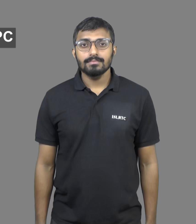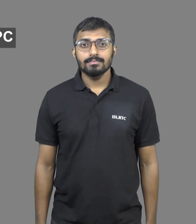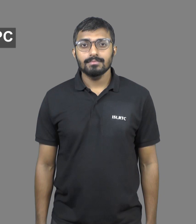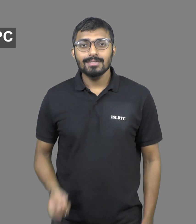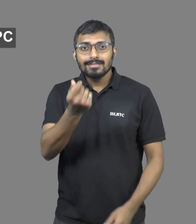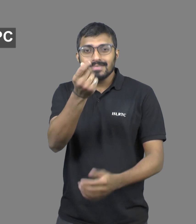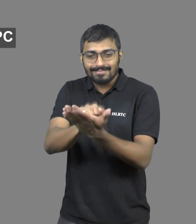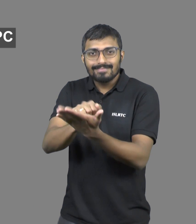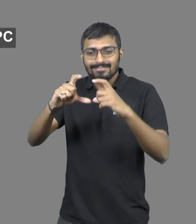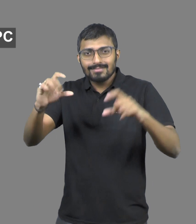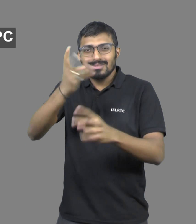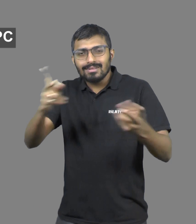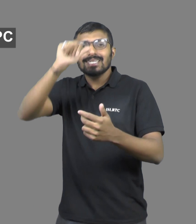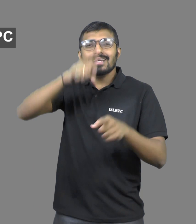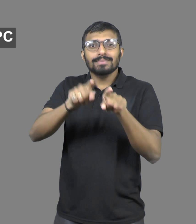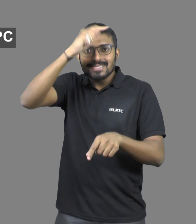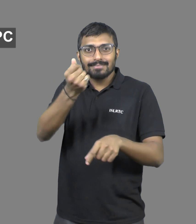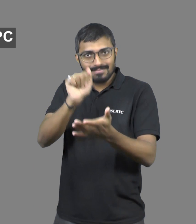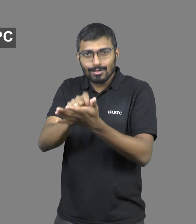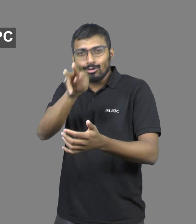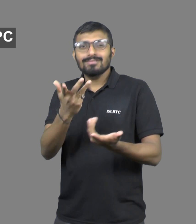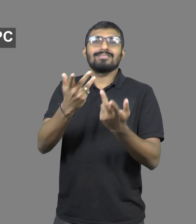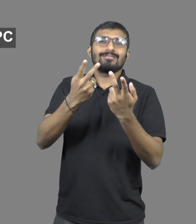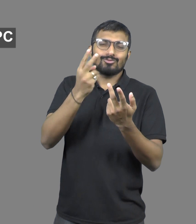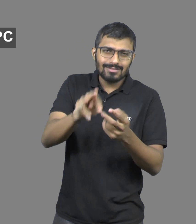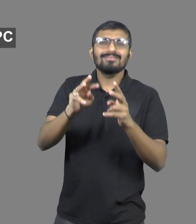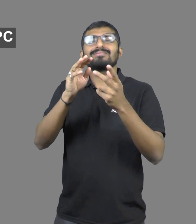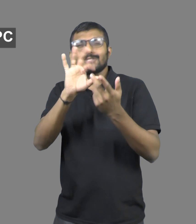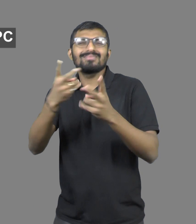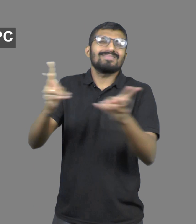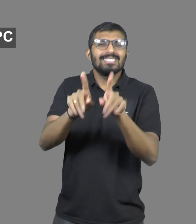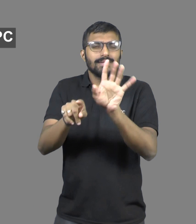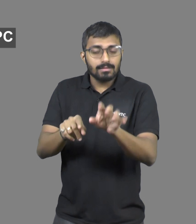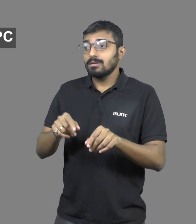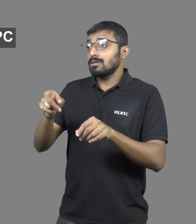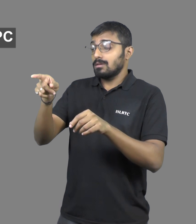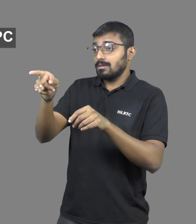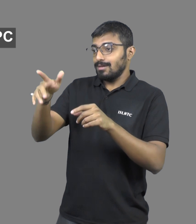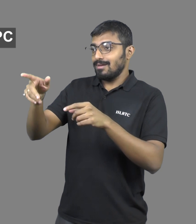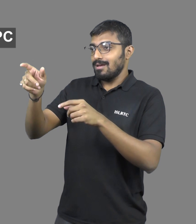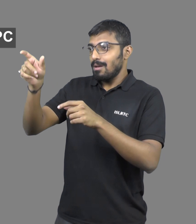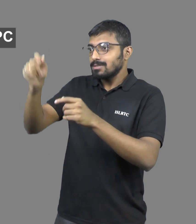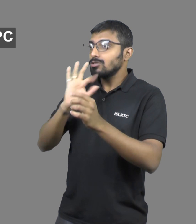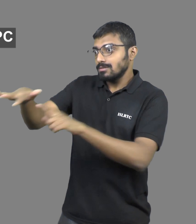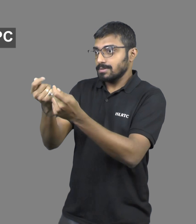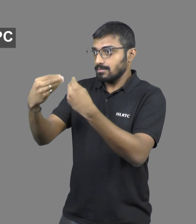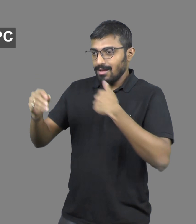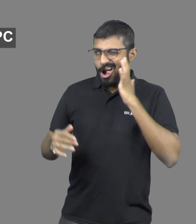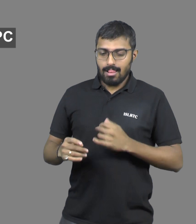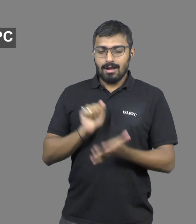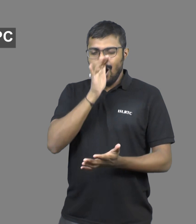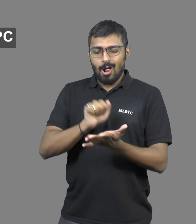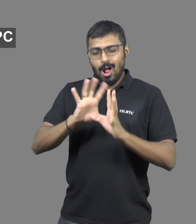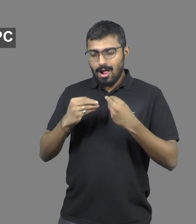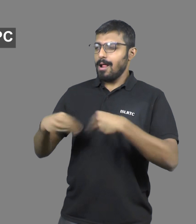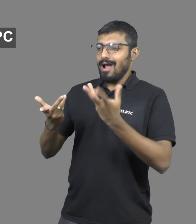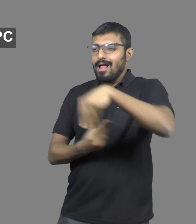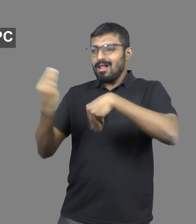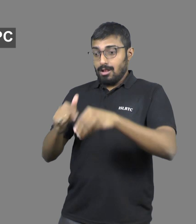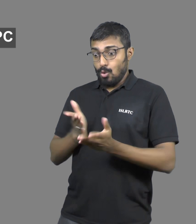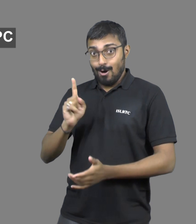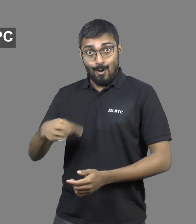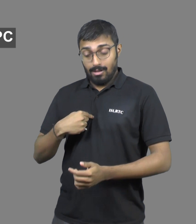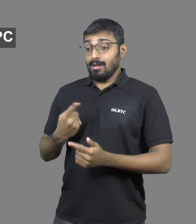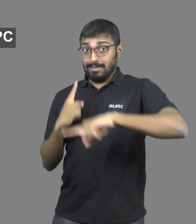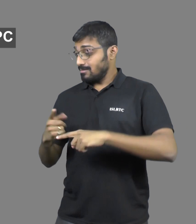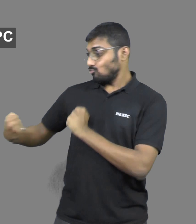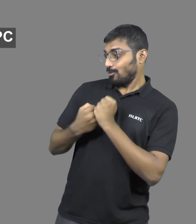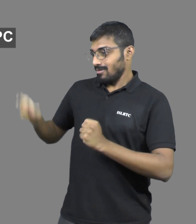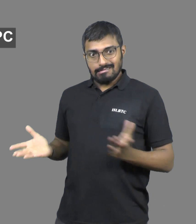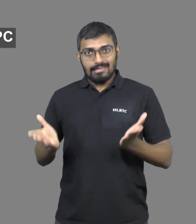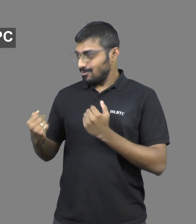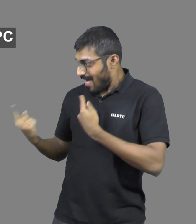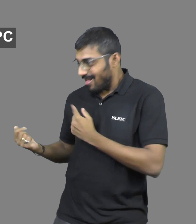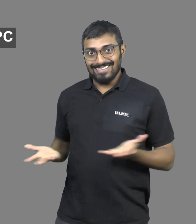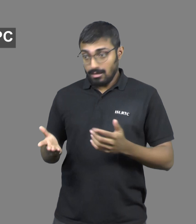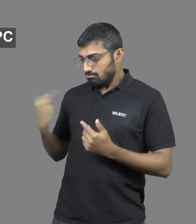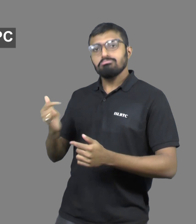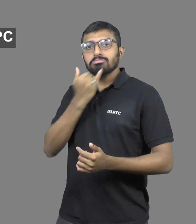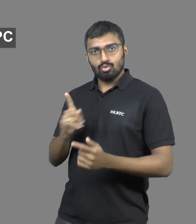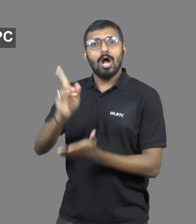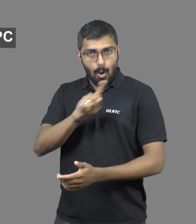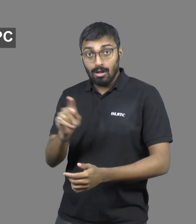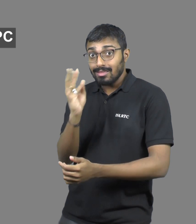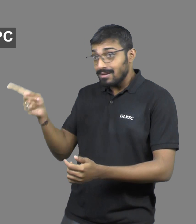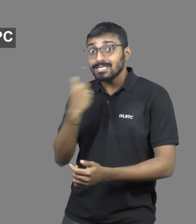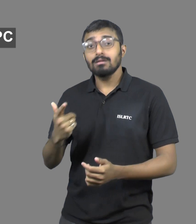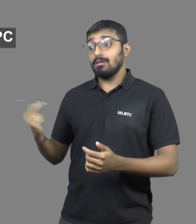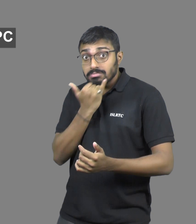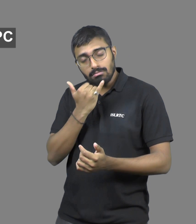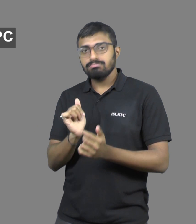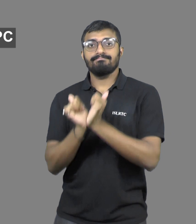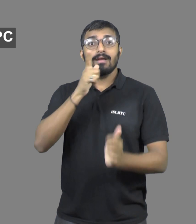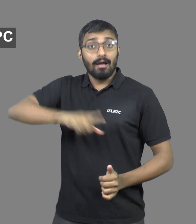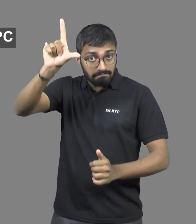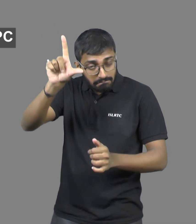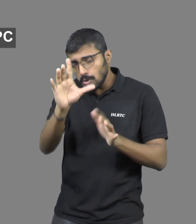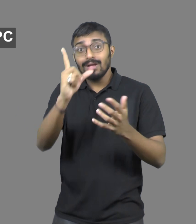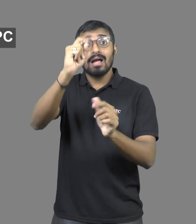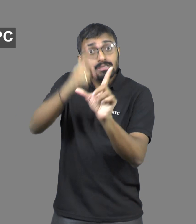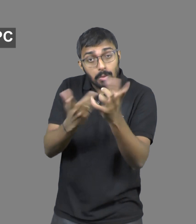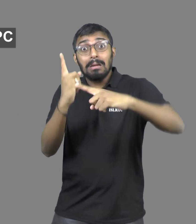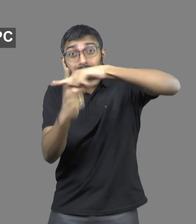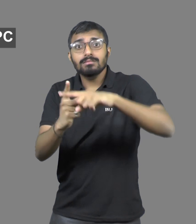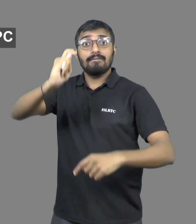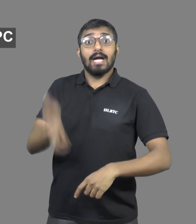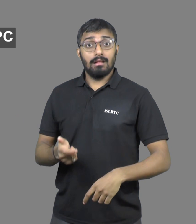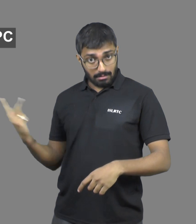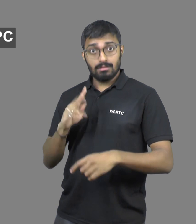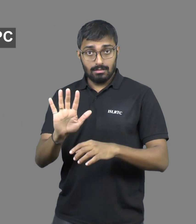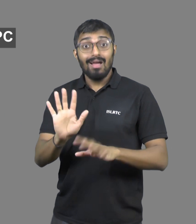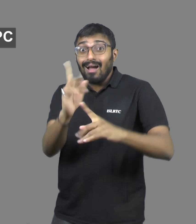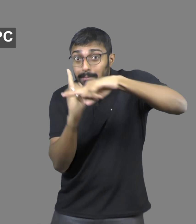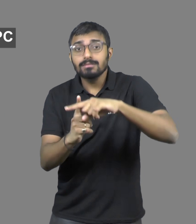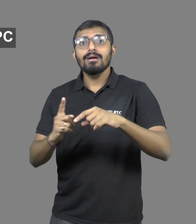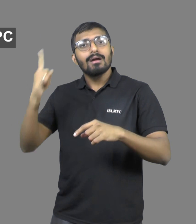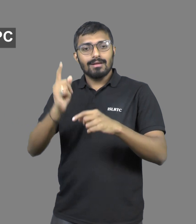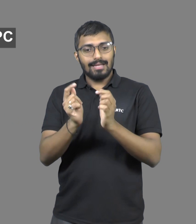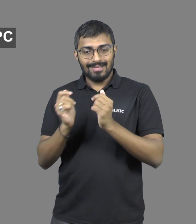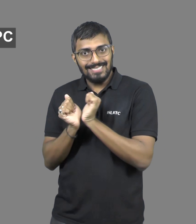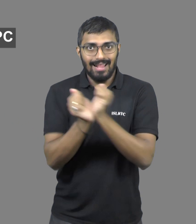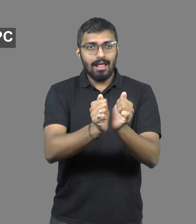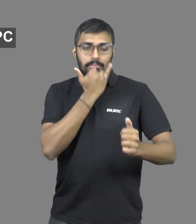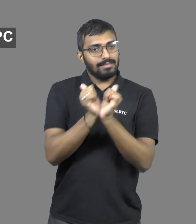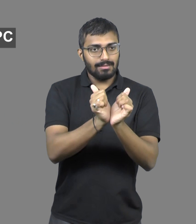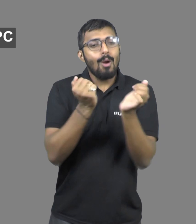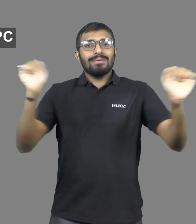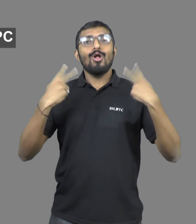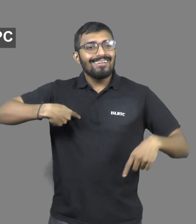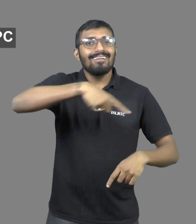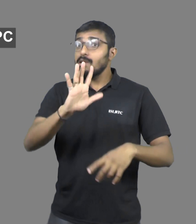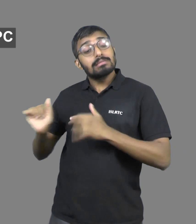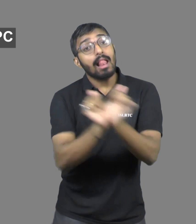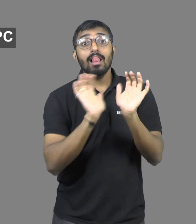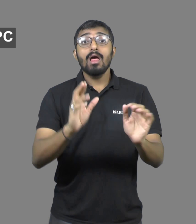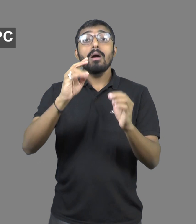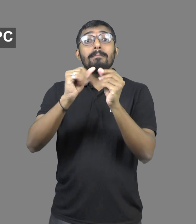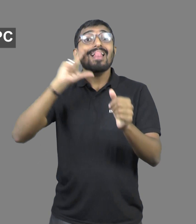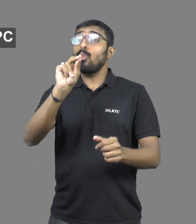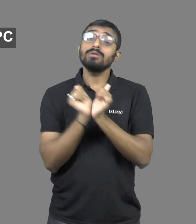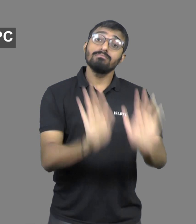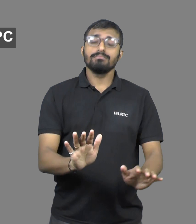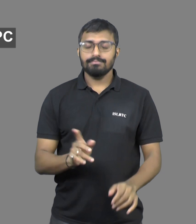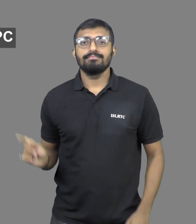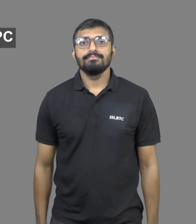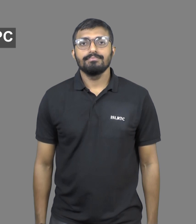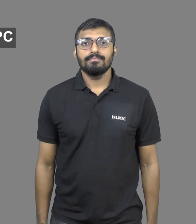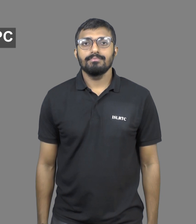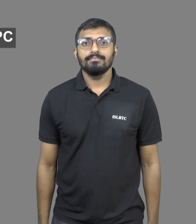Section 232 IPC